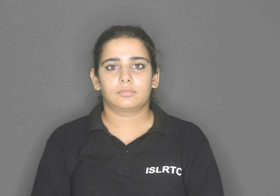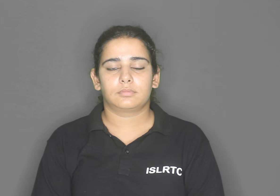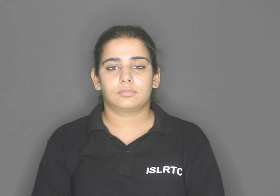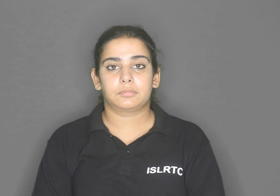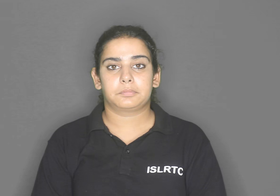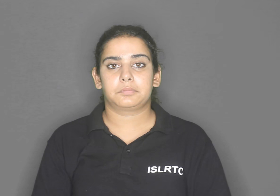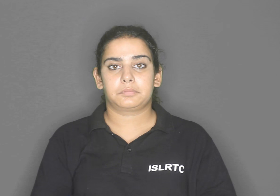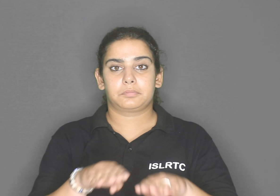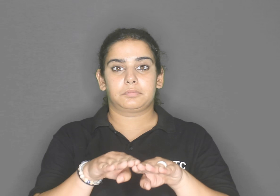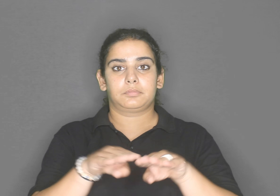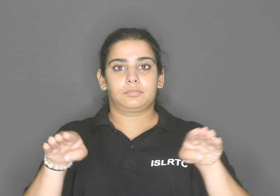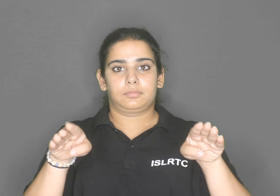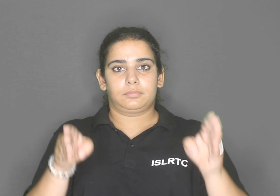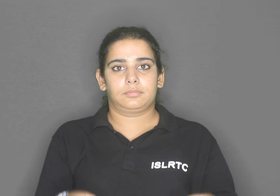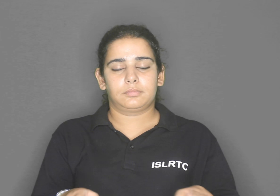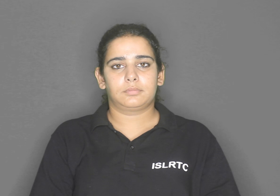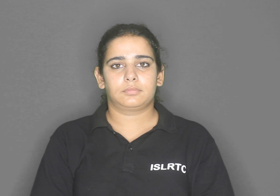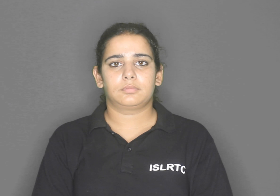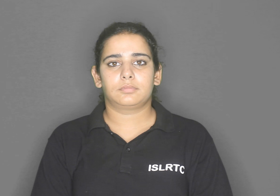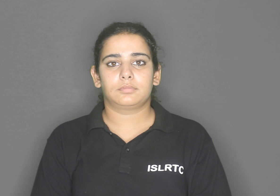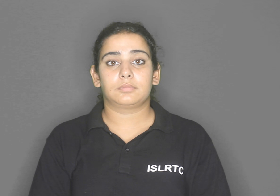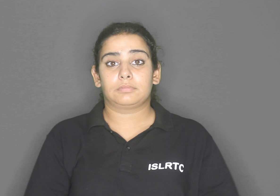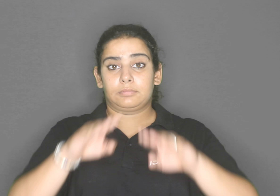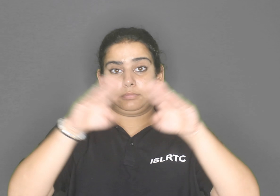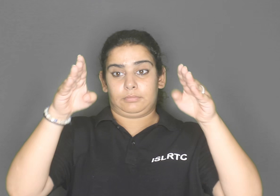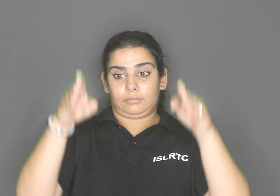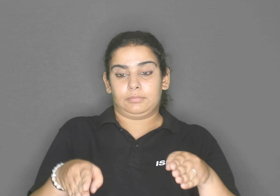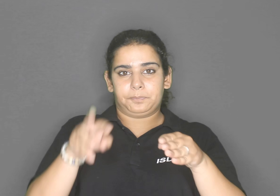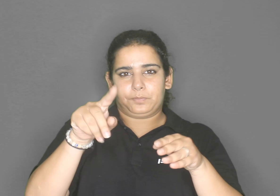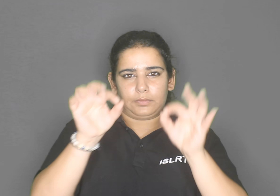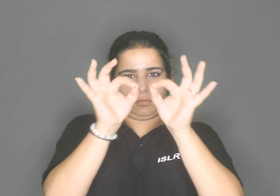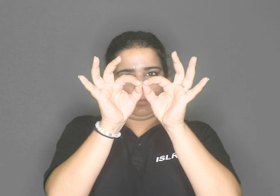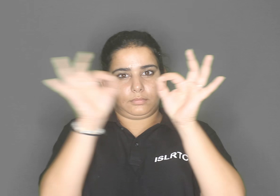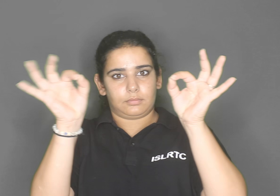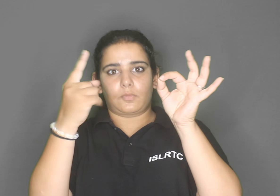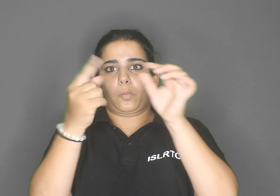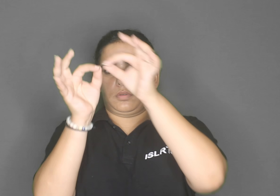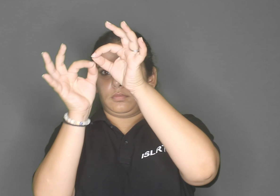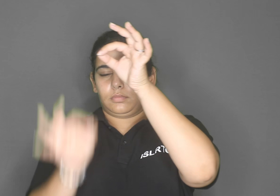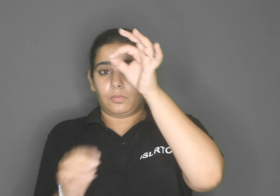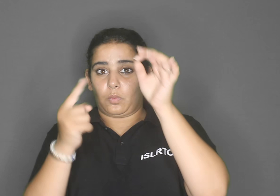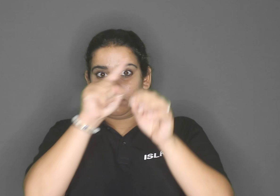Cubage Cubic content or capacity